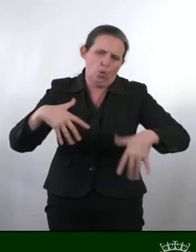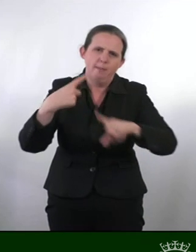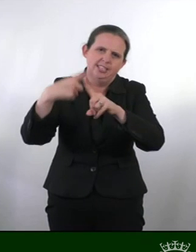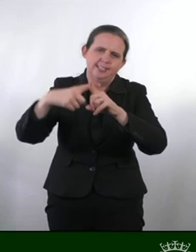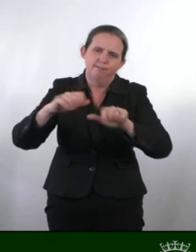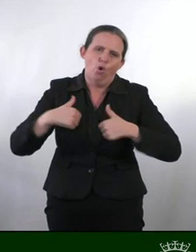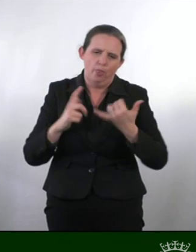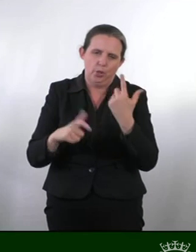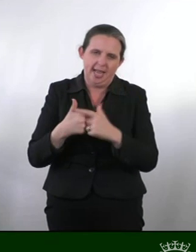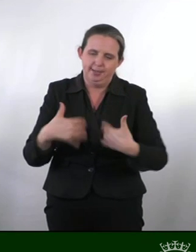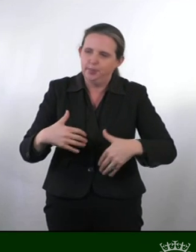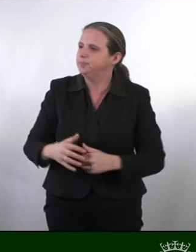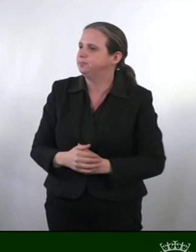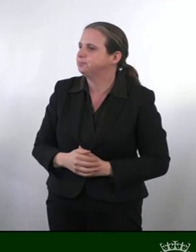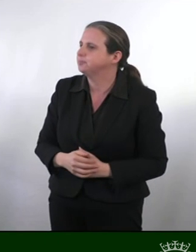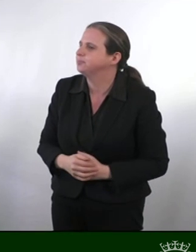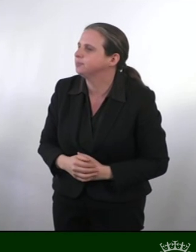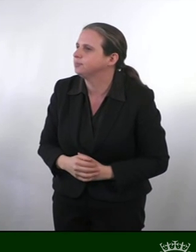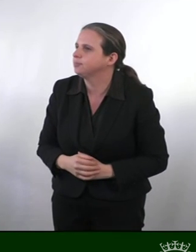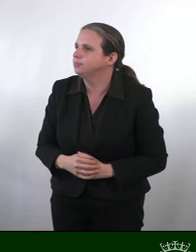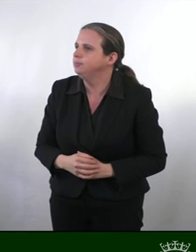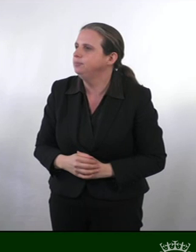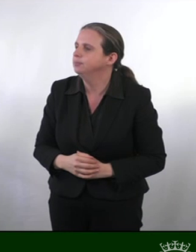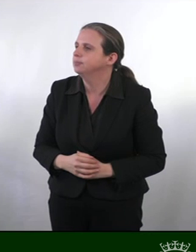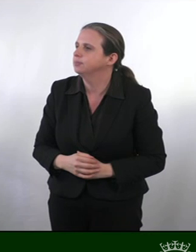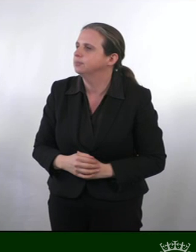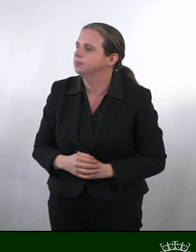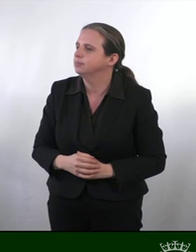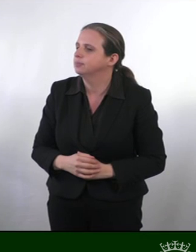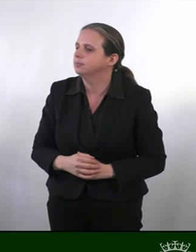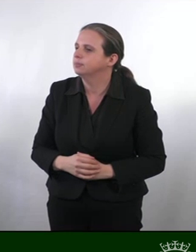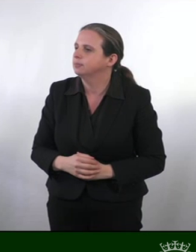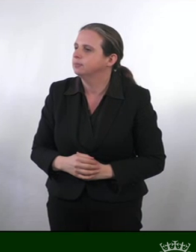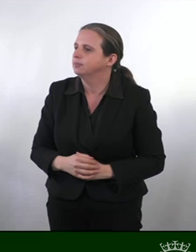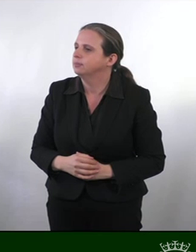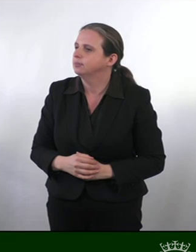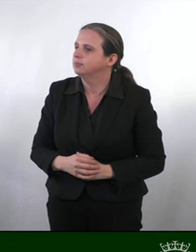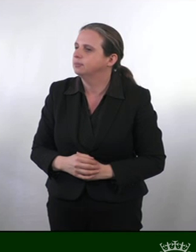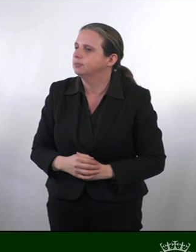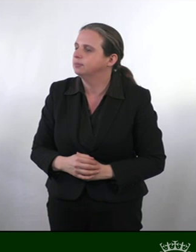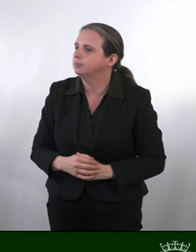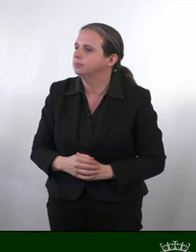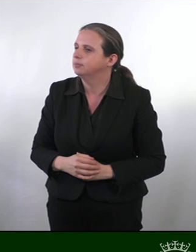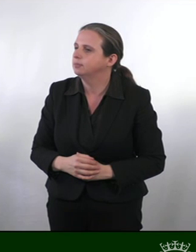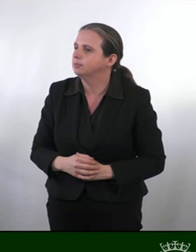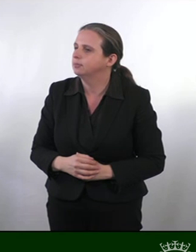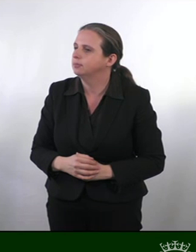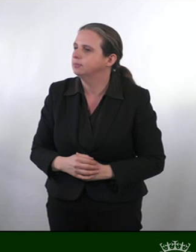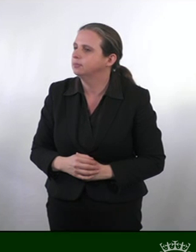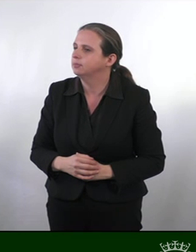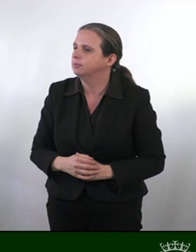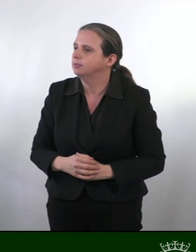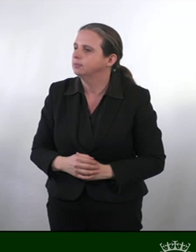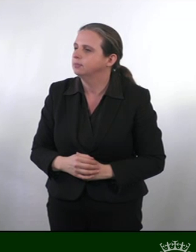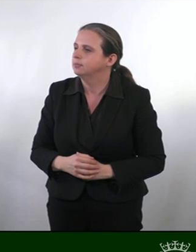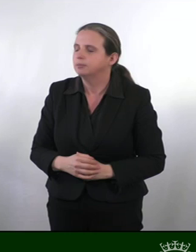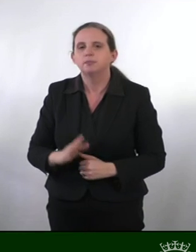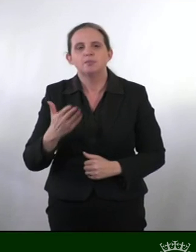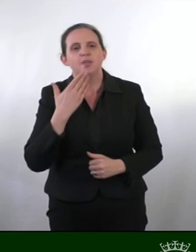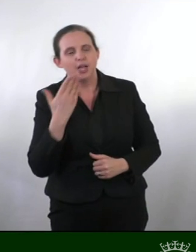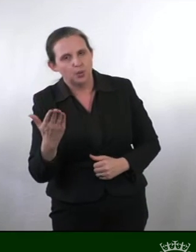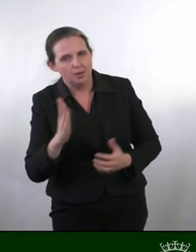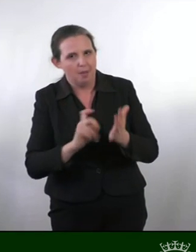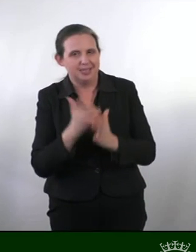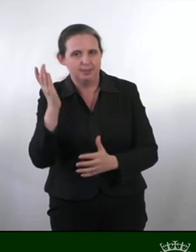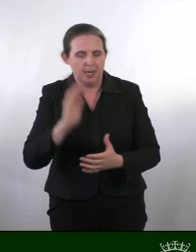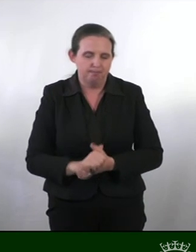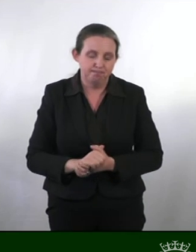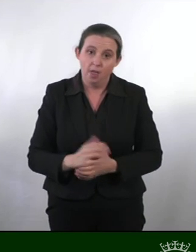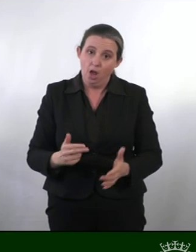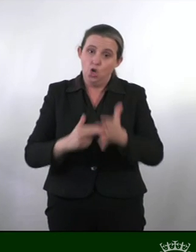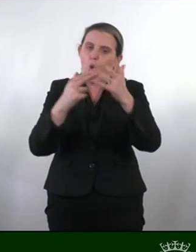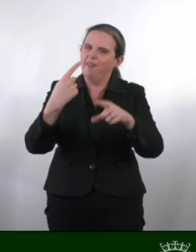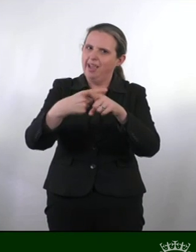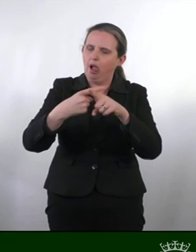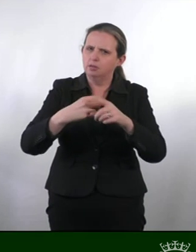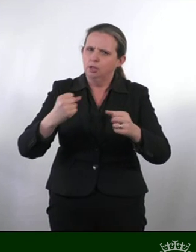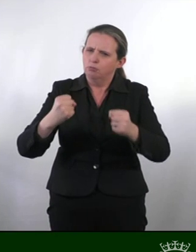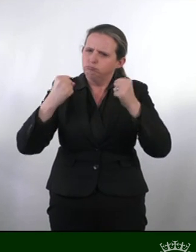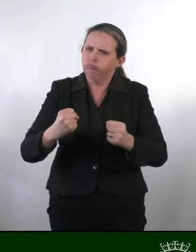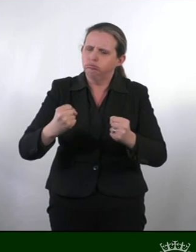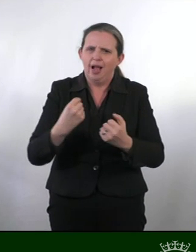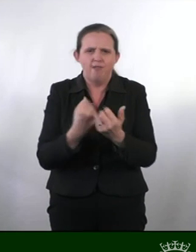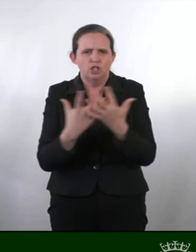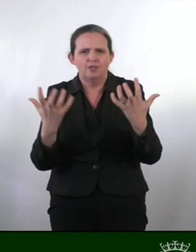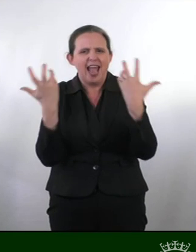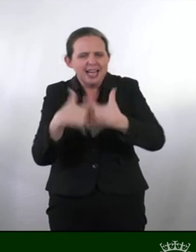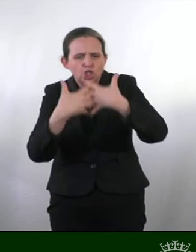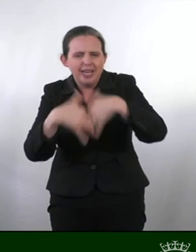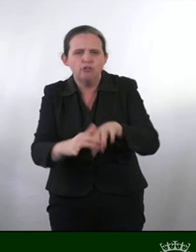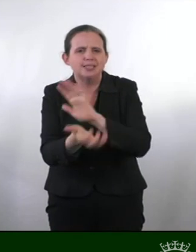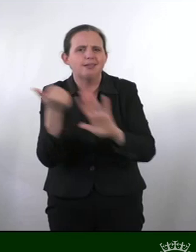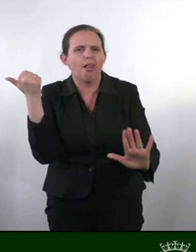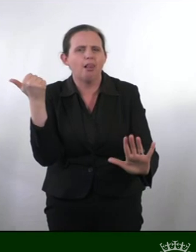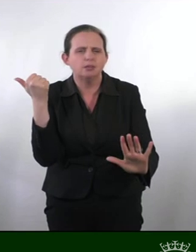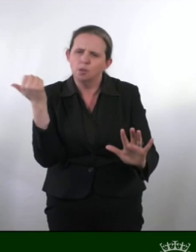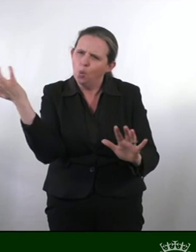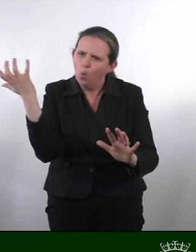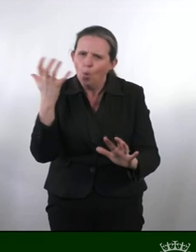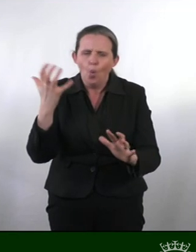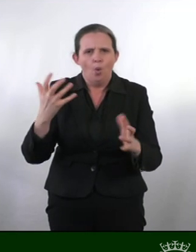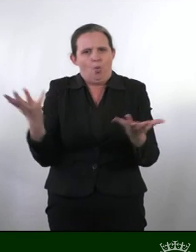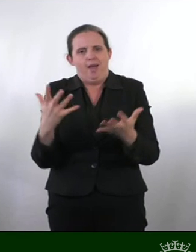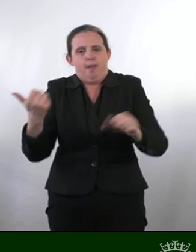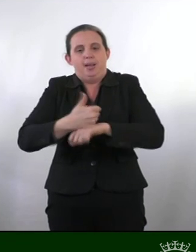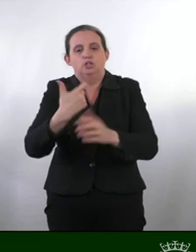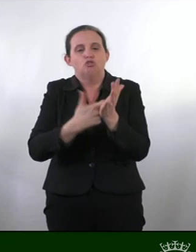I am sure that the Prime Minister will share the pleasure that we all have in the great engineering skills that are displayed in our country, especially in the north, and agree that one of the great jewels in the crown are the engineers at Rolls-Royce.